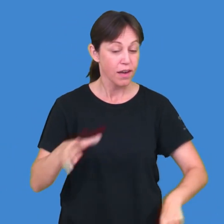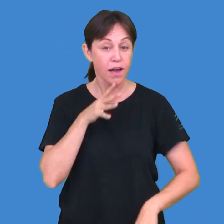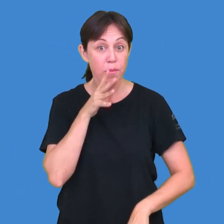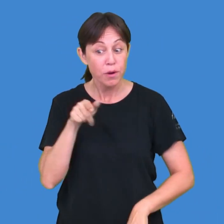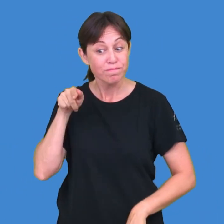motivo